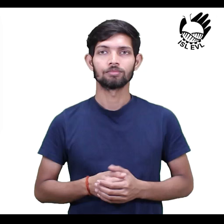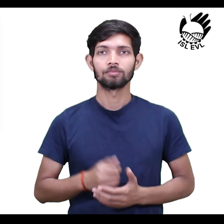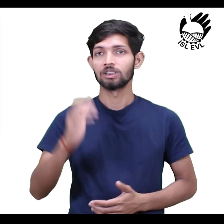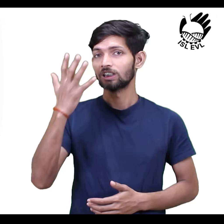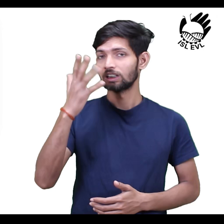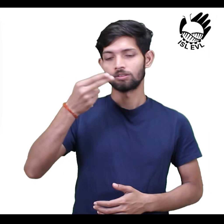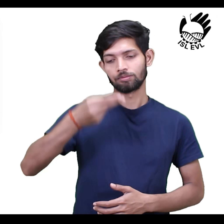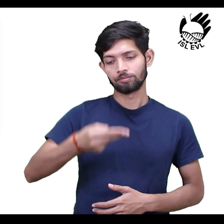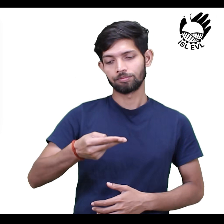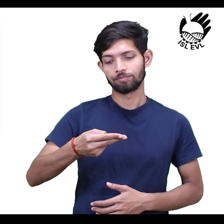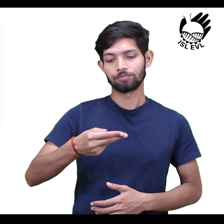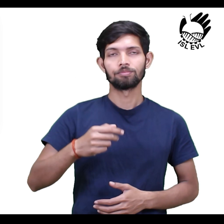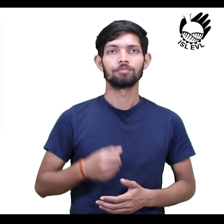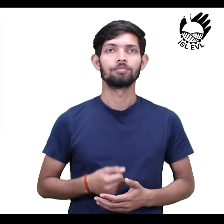Slide